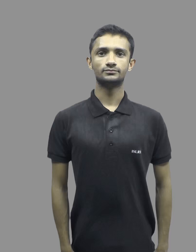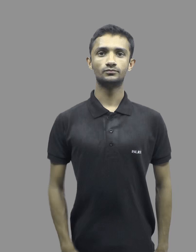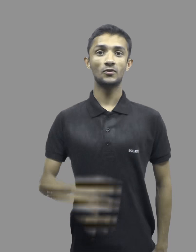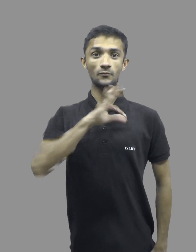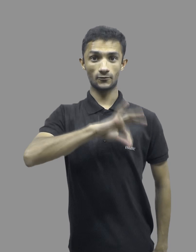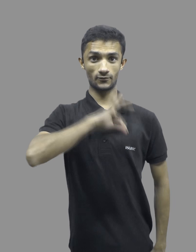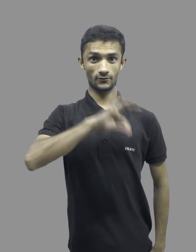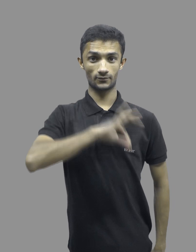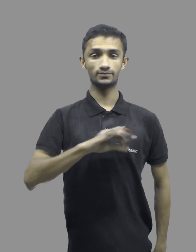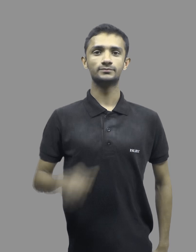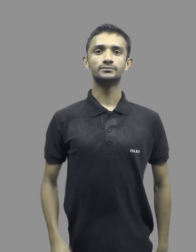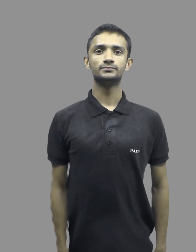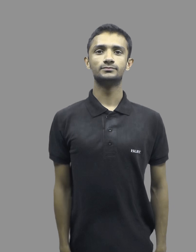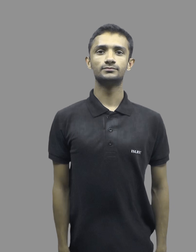Profit